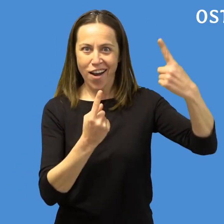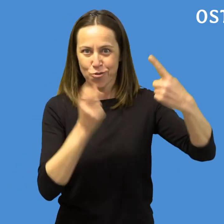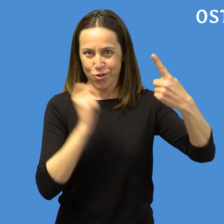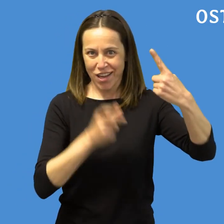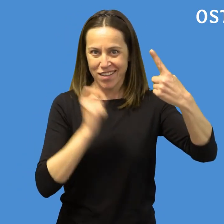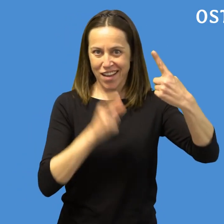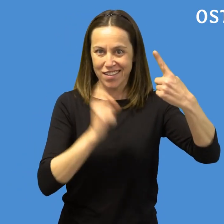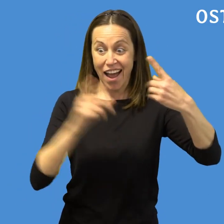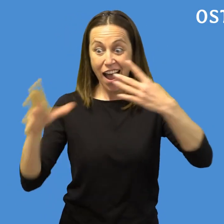frecuente